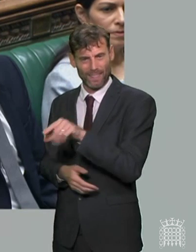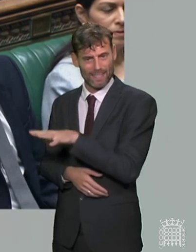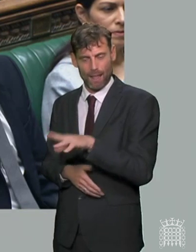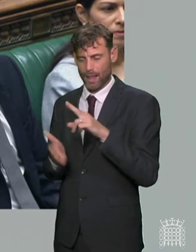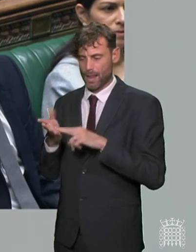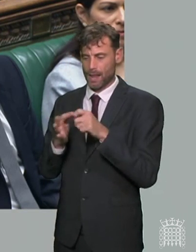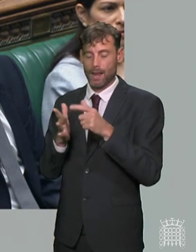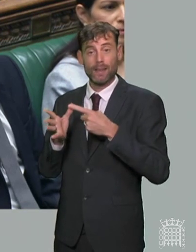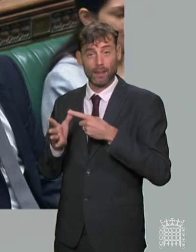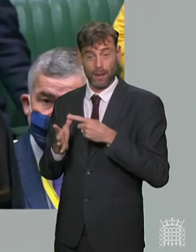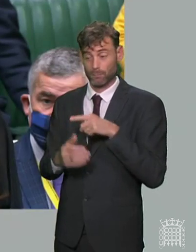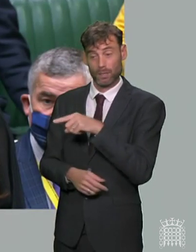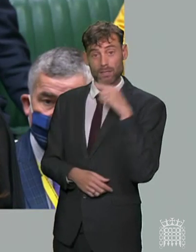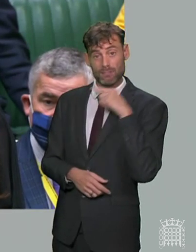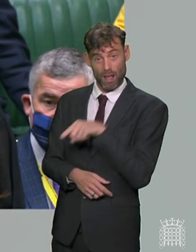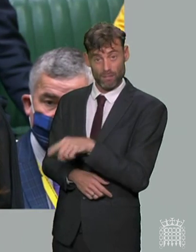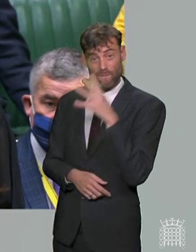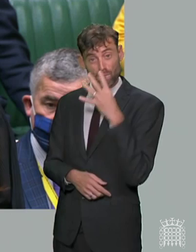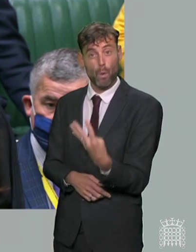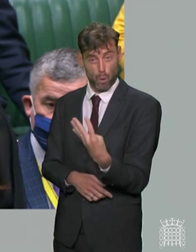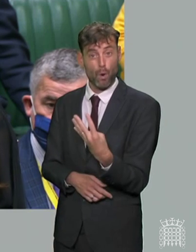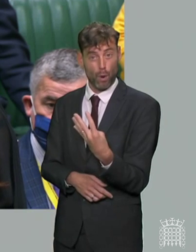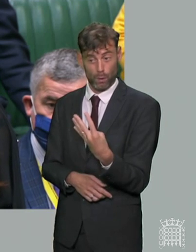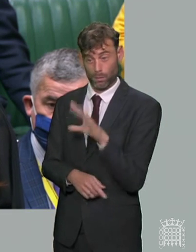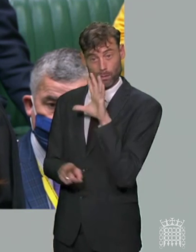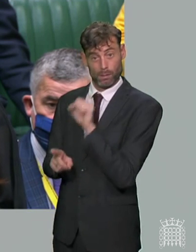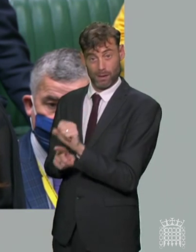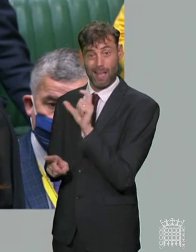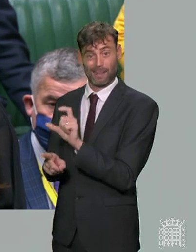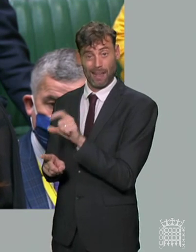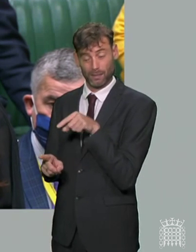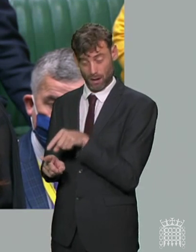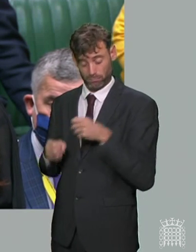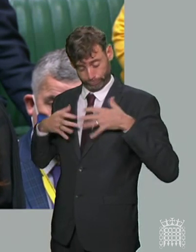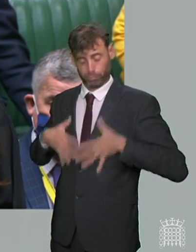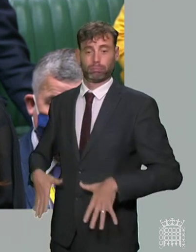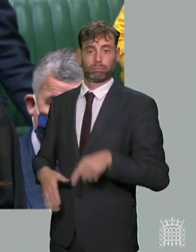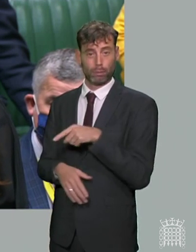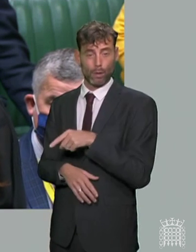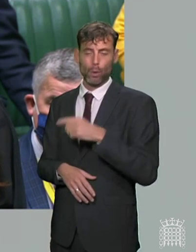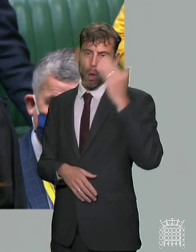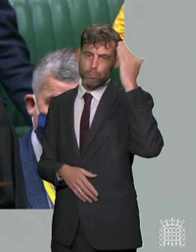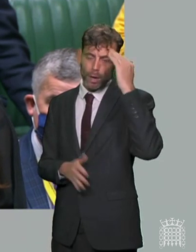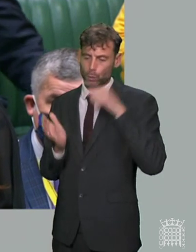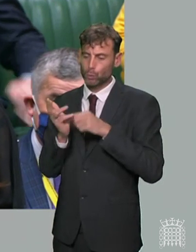Nadia’s son, Rayhan, was only four years old when he was diagnosed with an aggressive brain tumour.